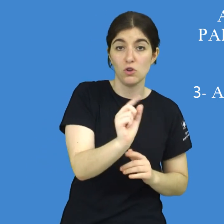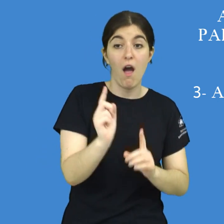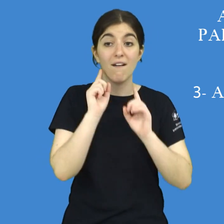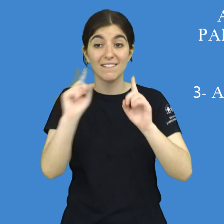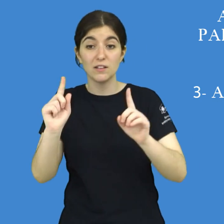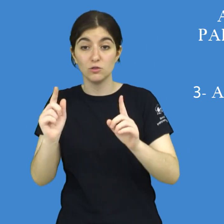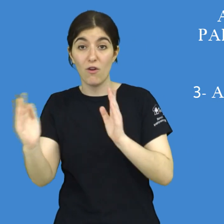caso